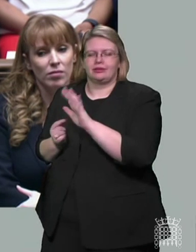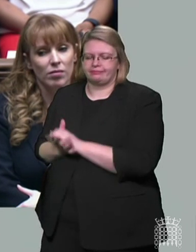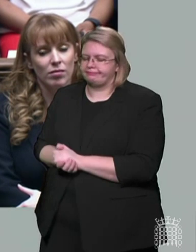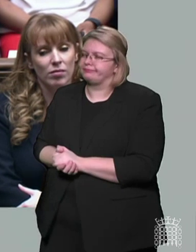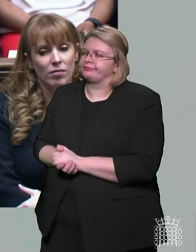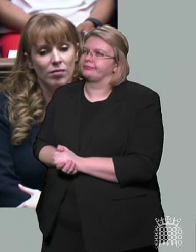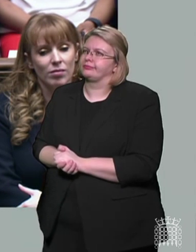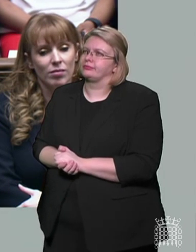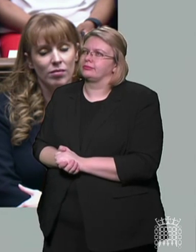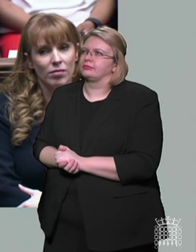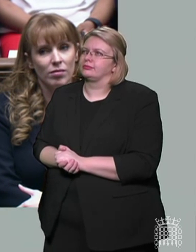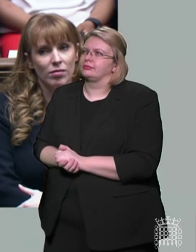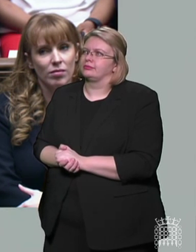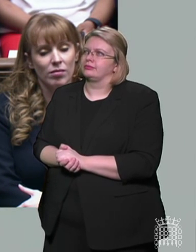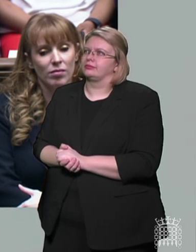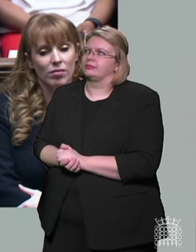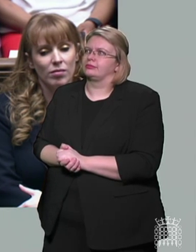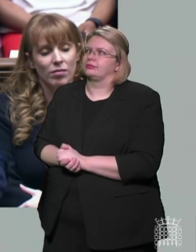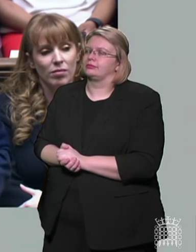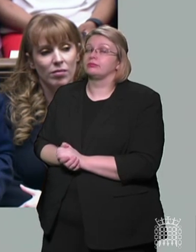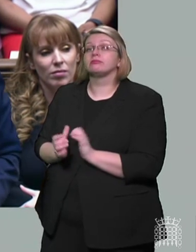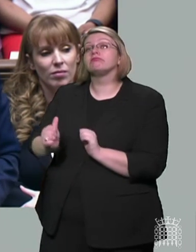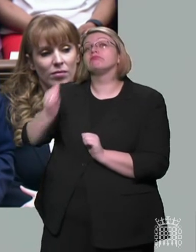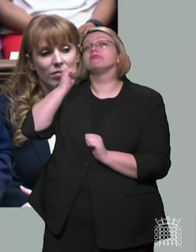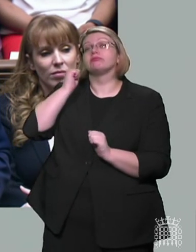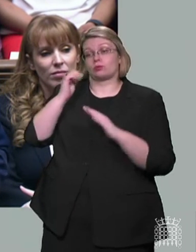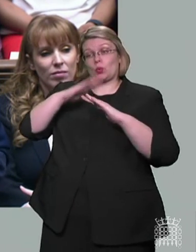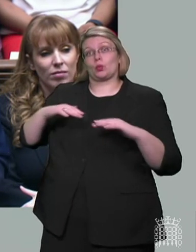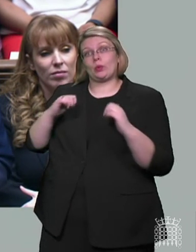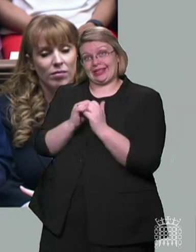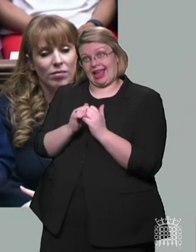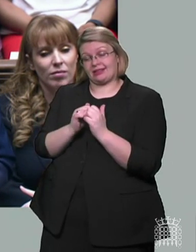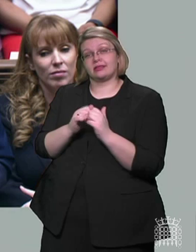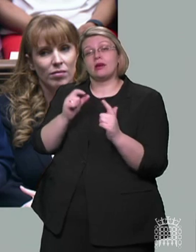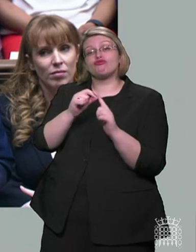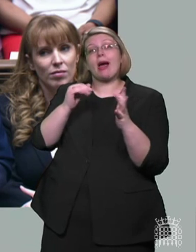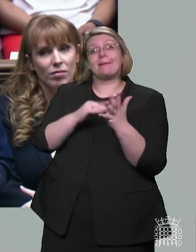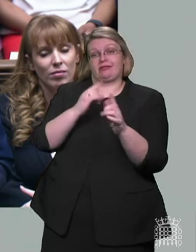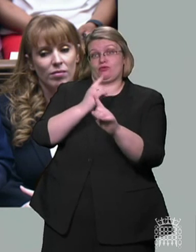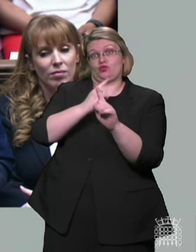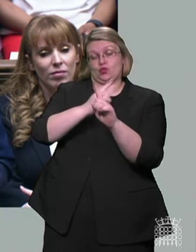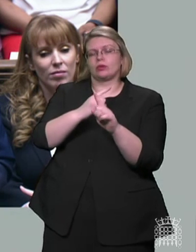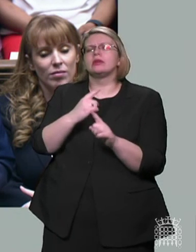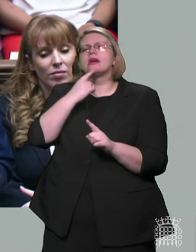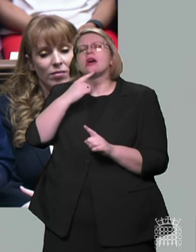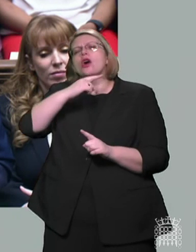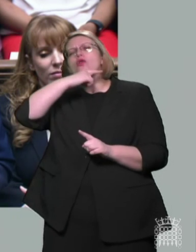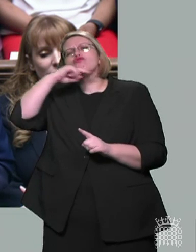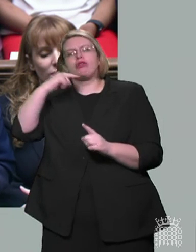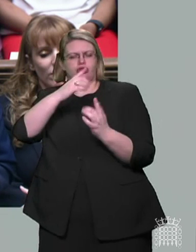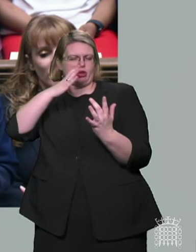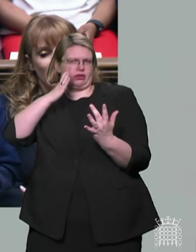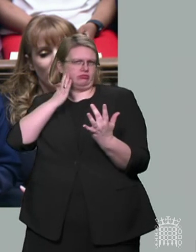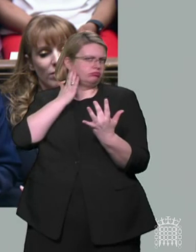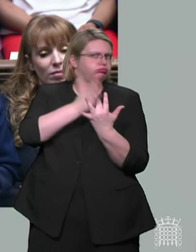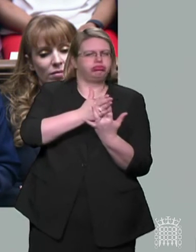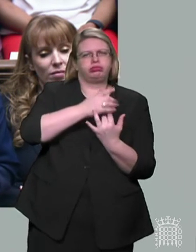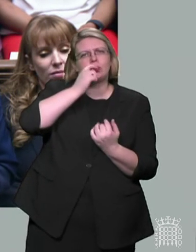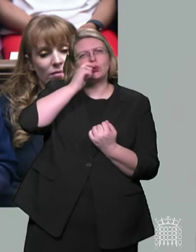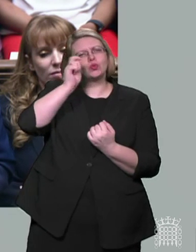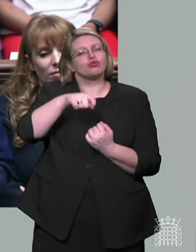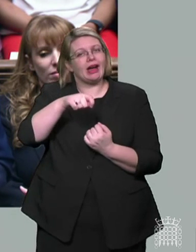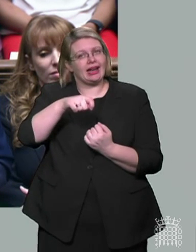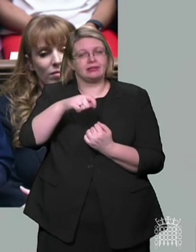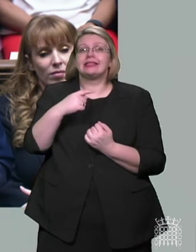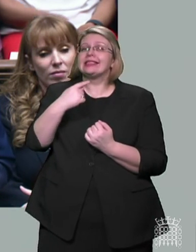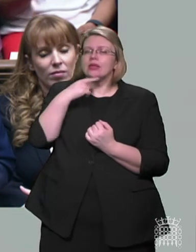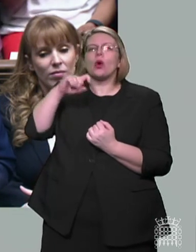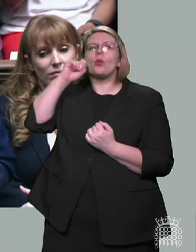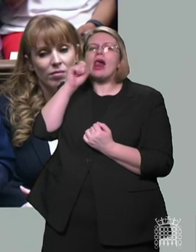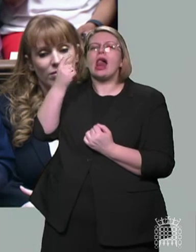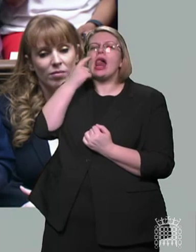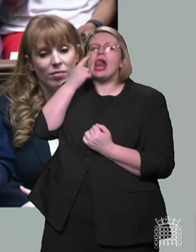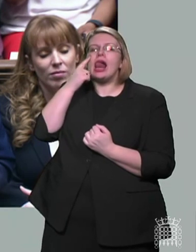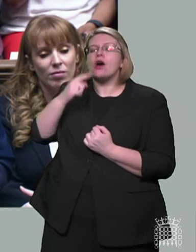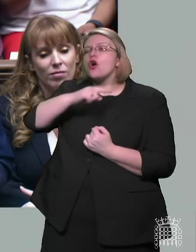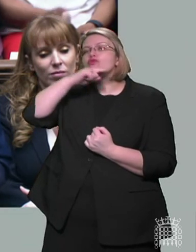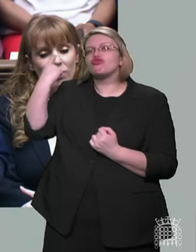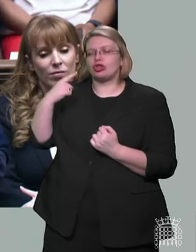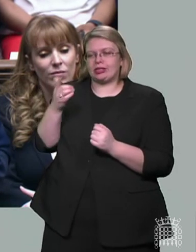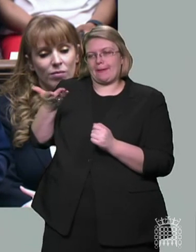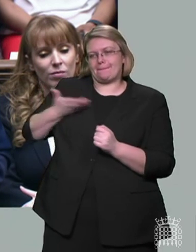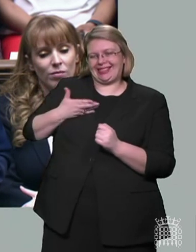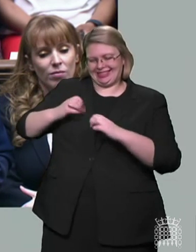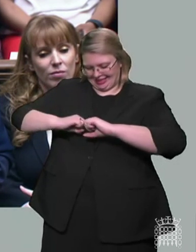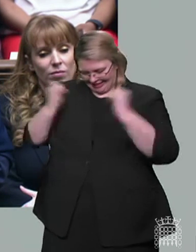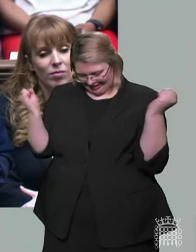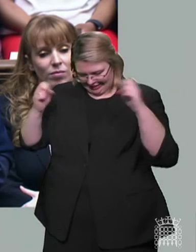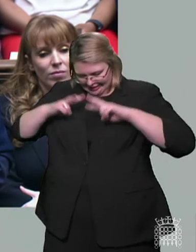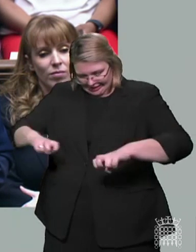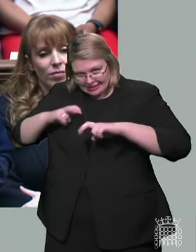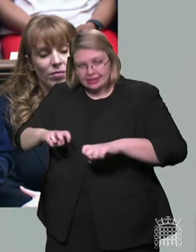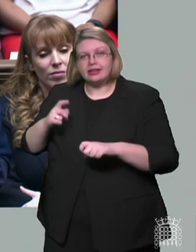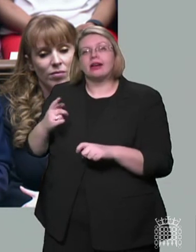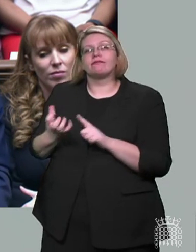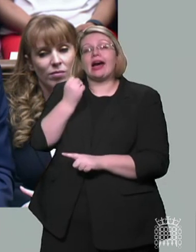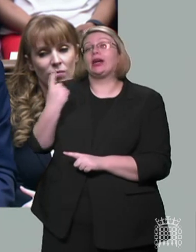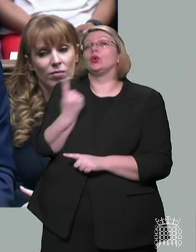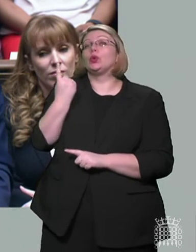At the weekend, the Prime Minister said that if Russia invades Ukraine, he will “open up the matryoshka dolls” of Russian-owned companies and Russian-owned entities to find the ultimate beneficiaries within.